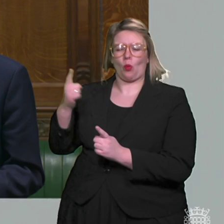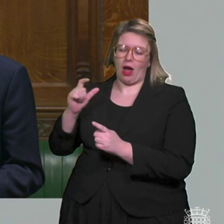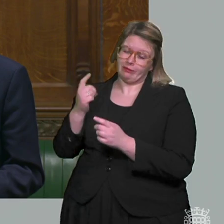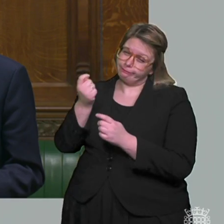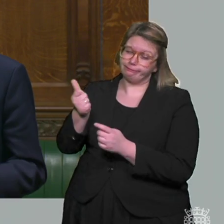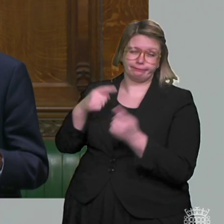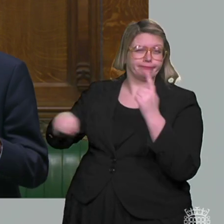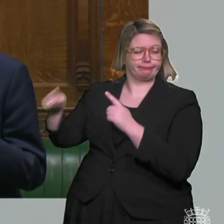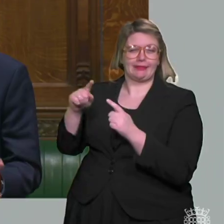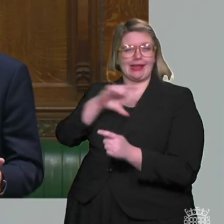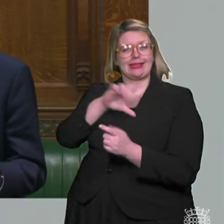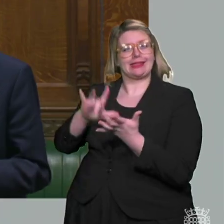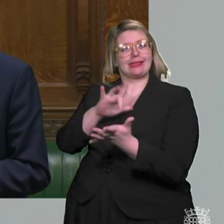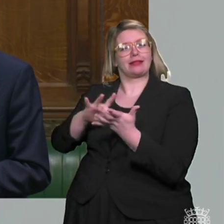specialist cancer facilities in the country and is at the forefront of groundbreaking research.